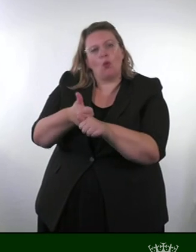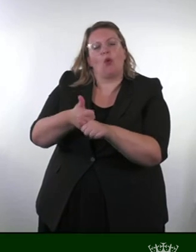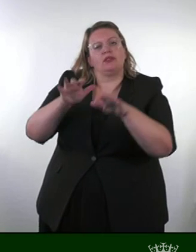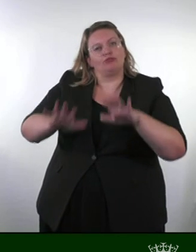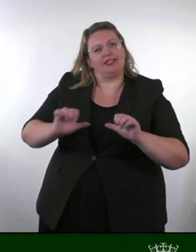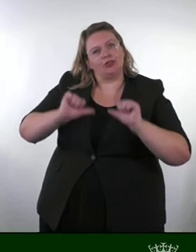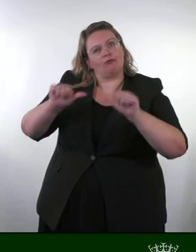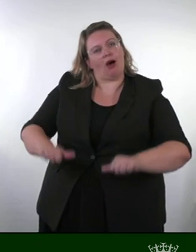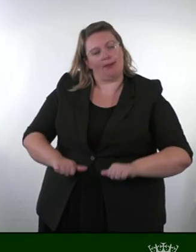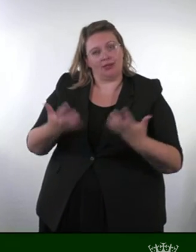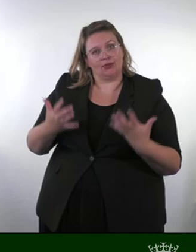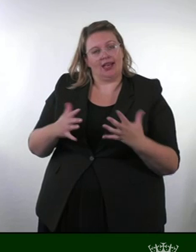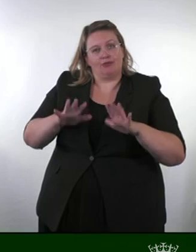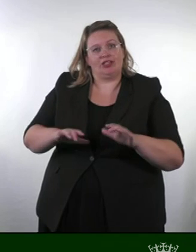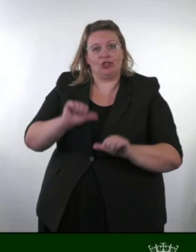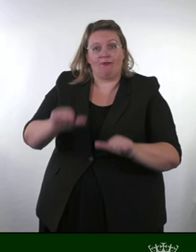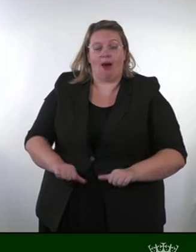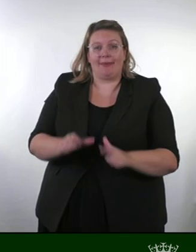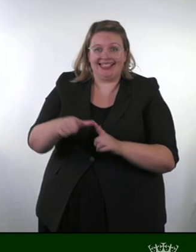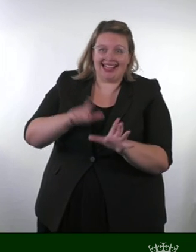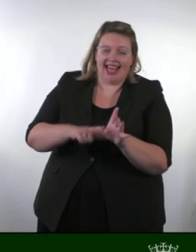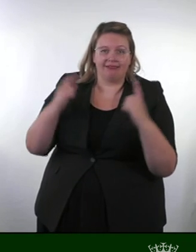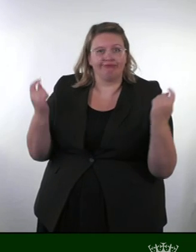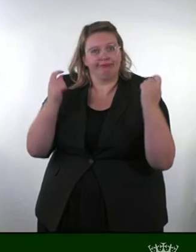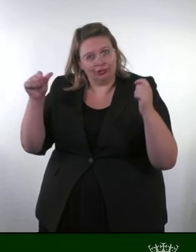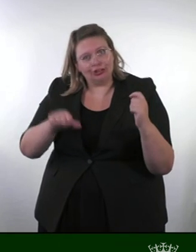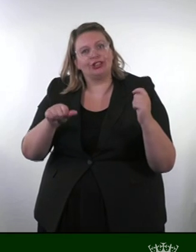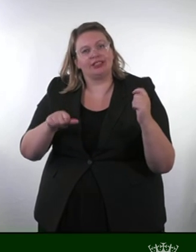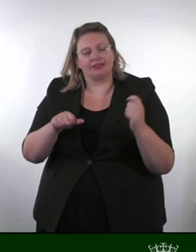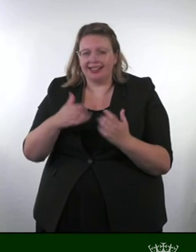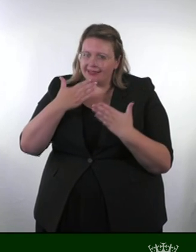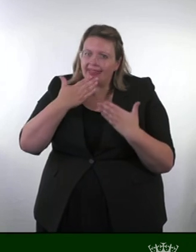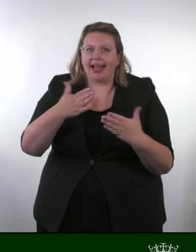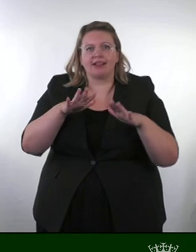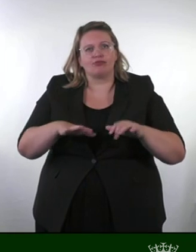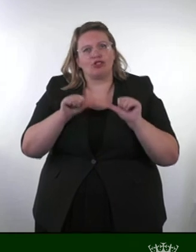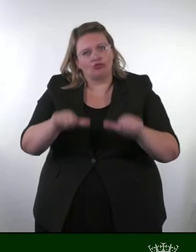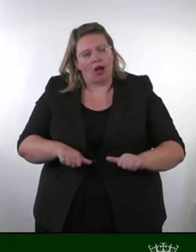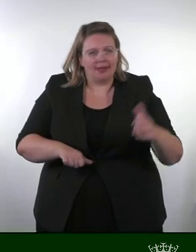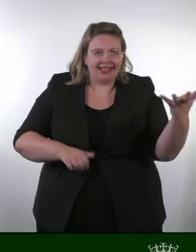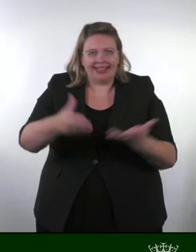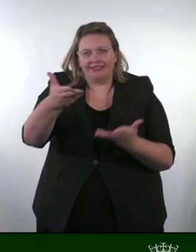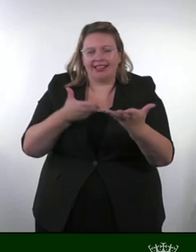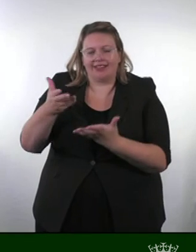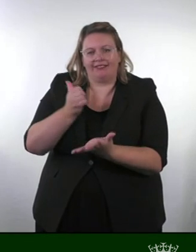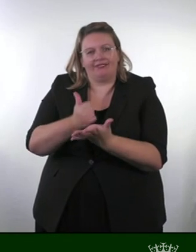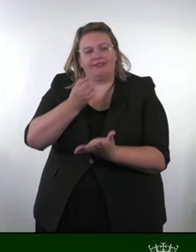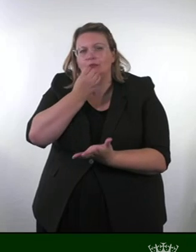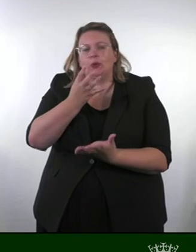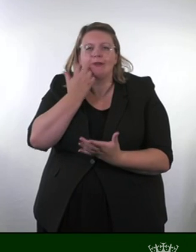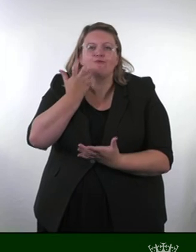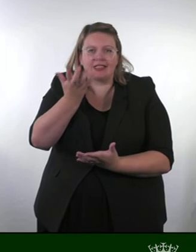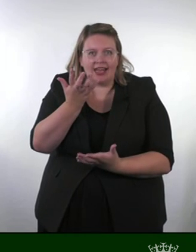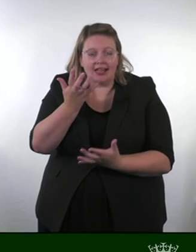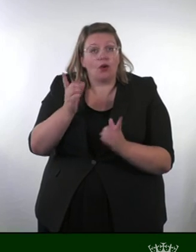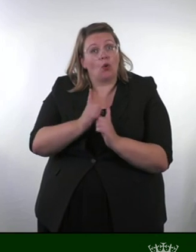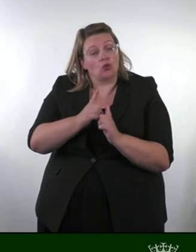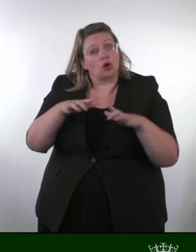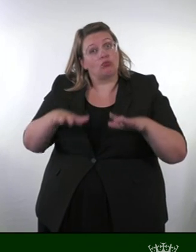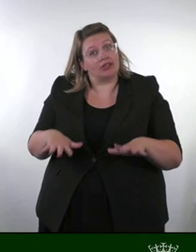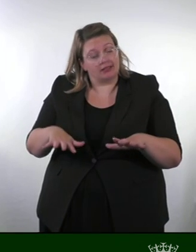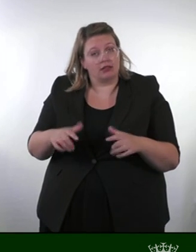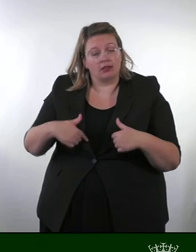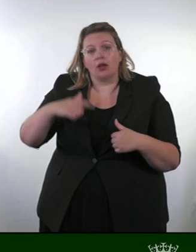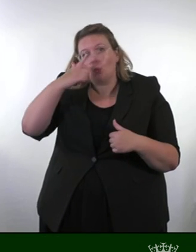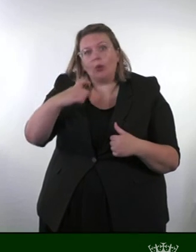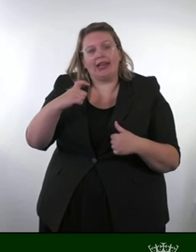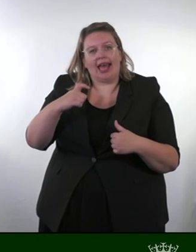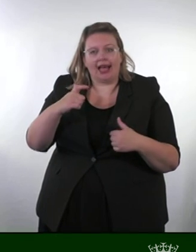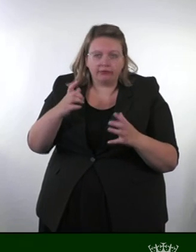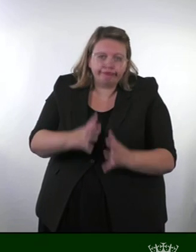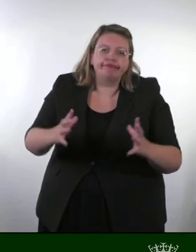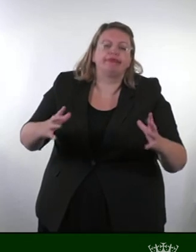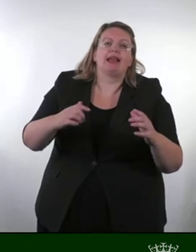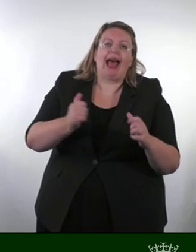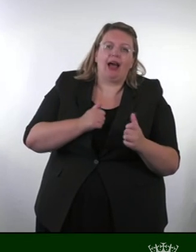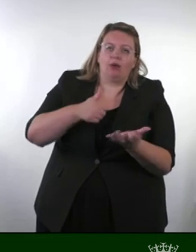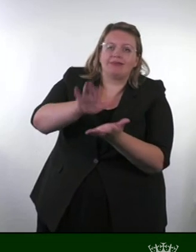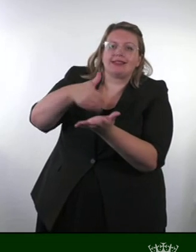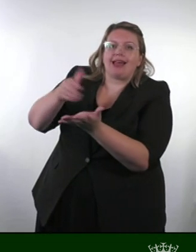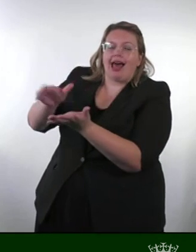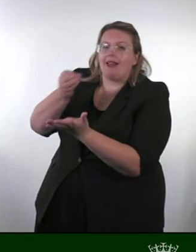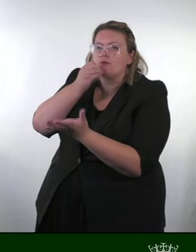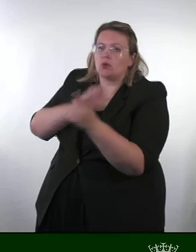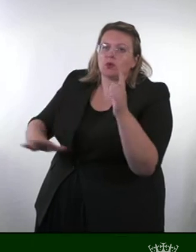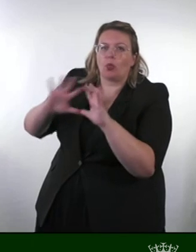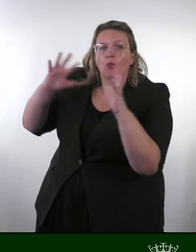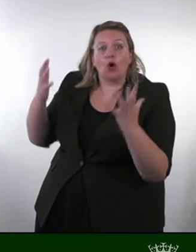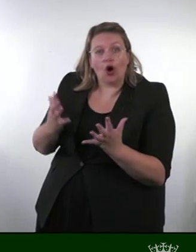It is thanks to them that we have fantastic food on our plates every day, and also that we have an amazing opportunity to increase our agricultural exports around the world.